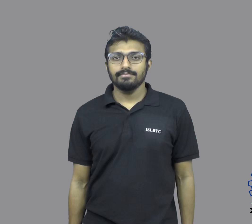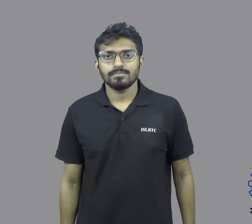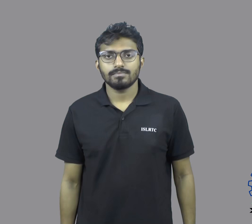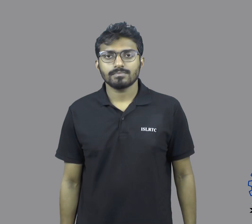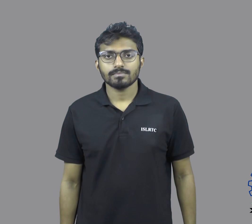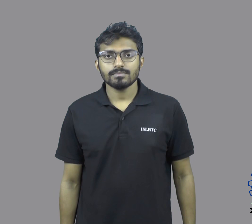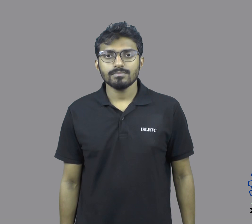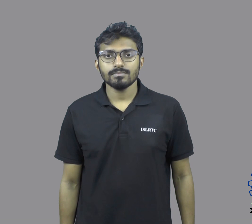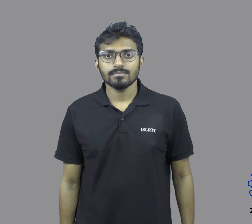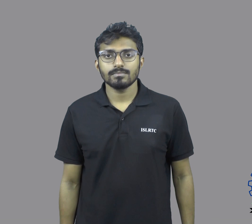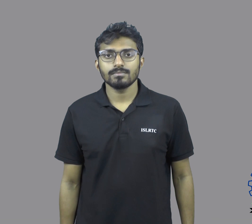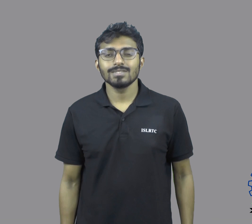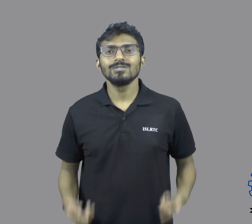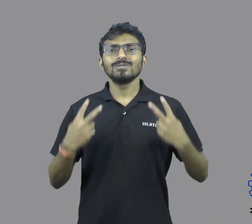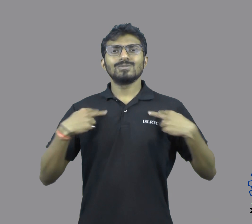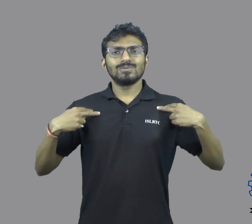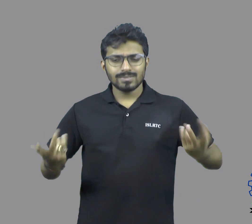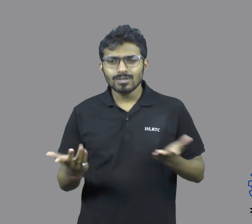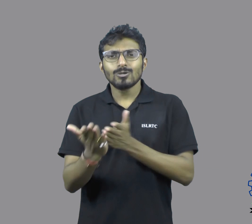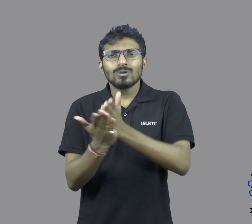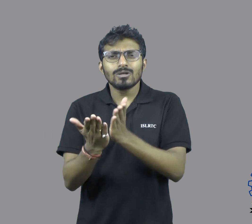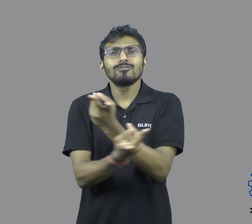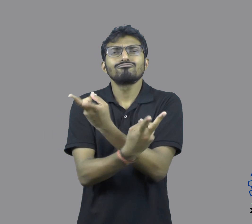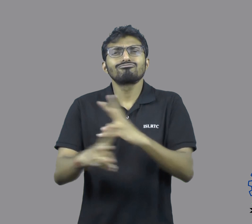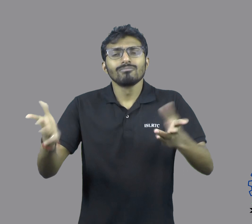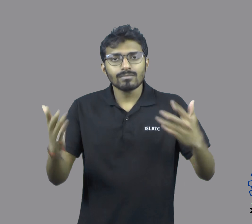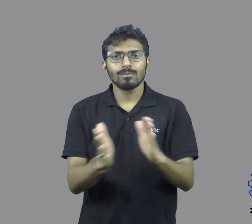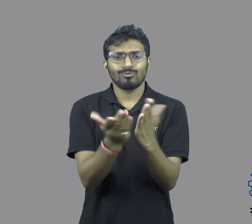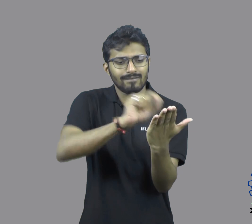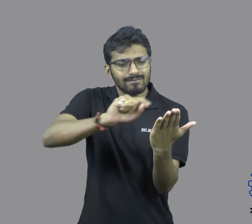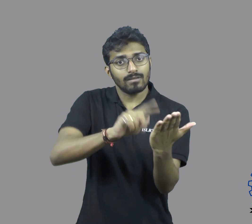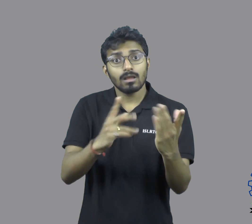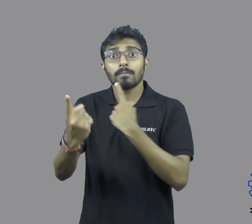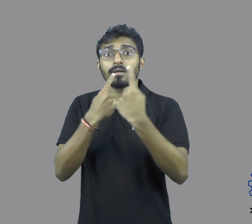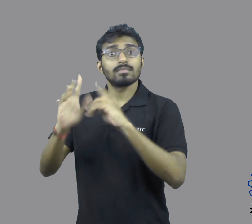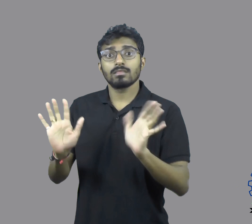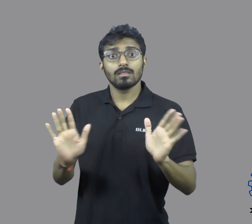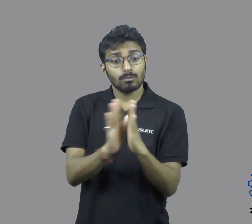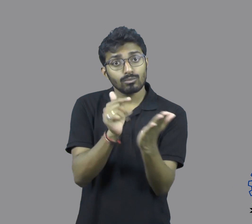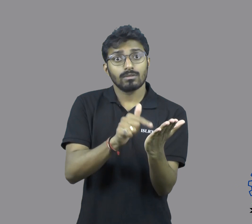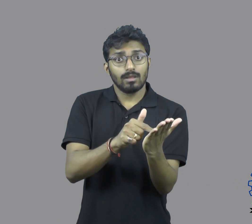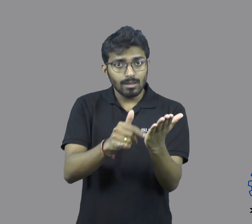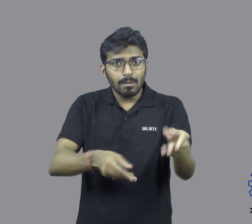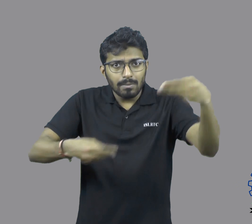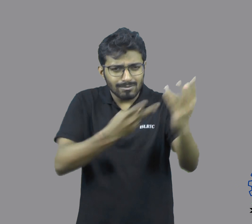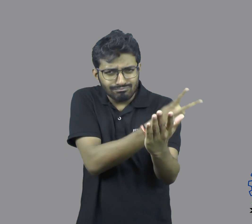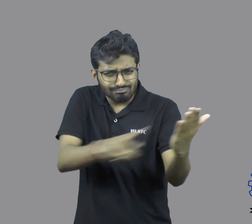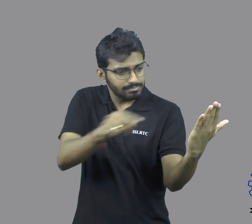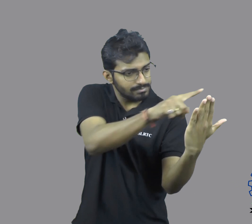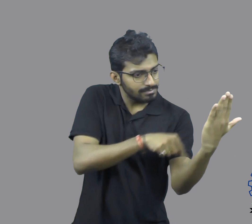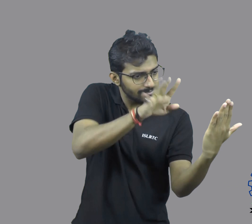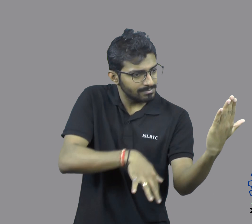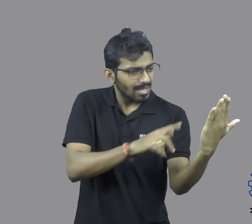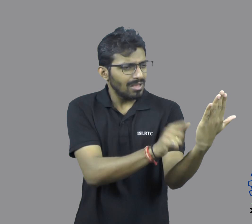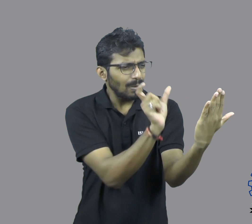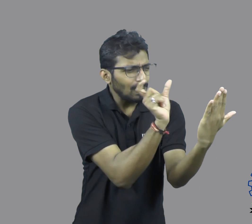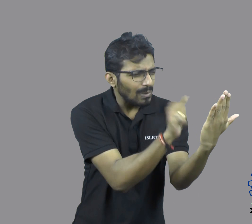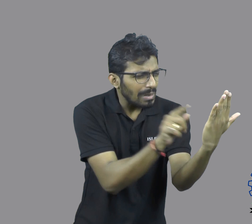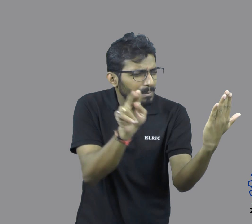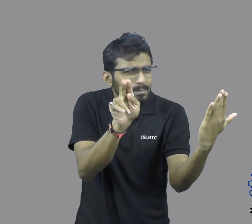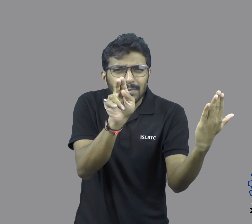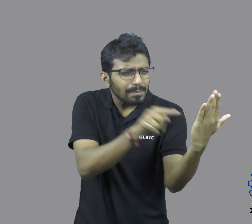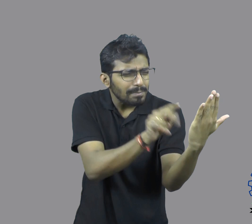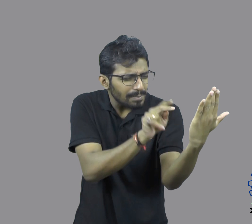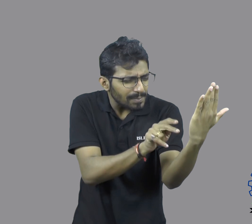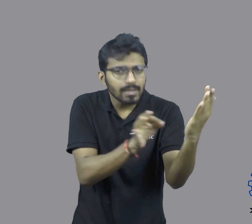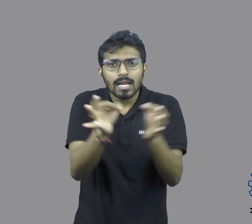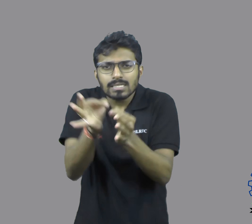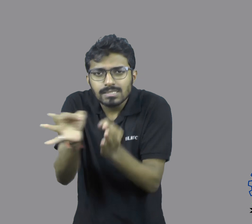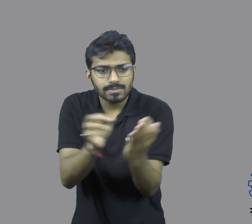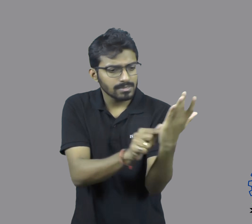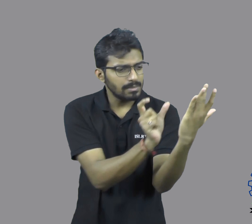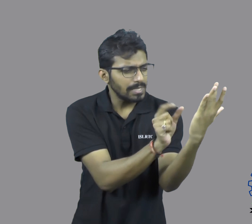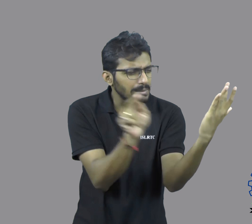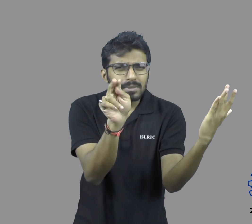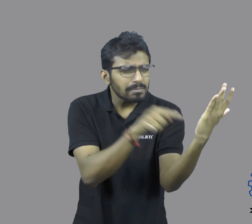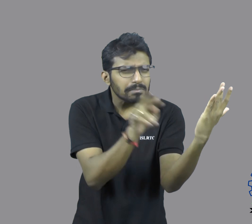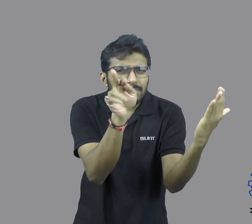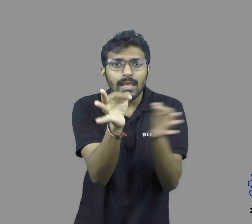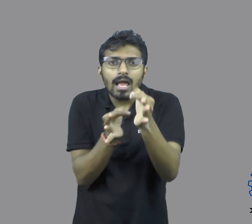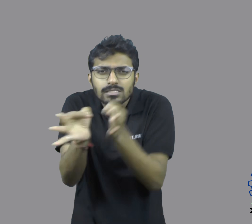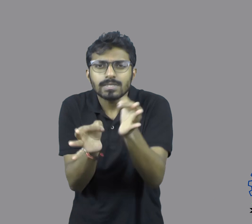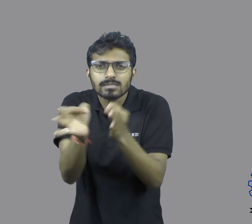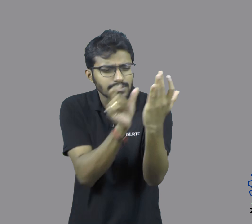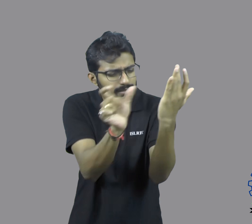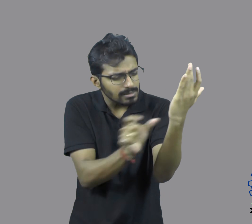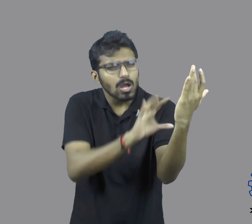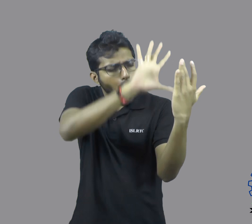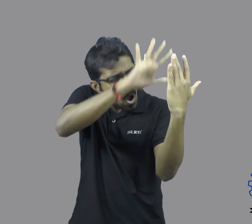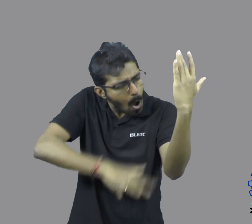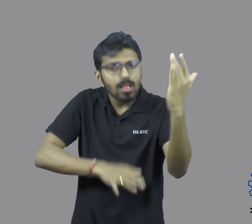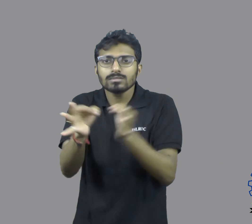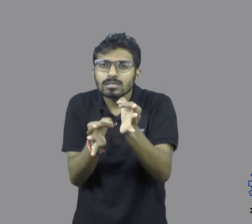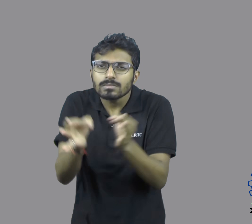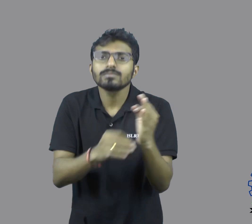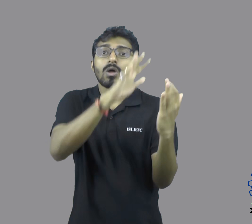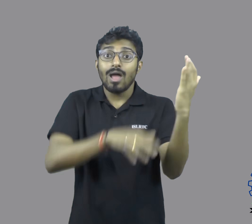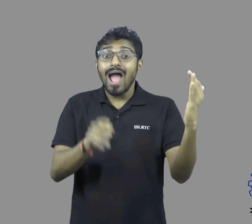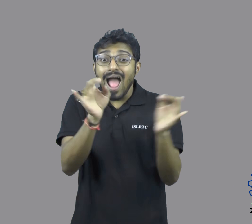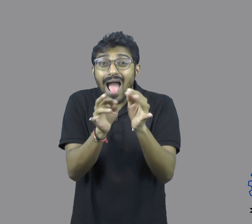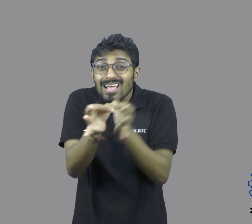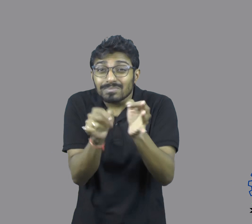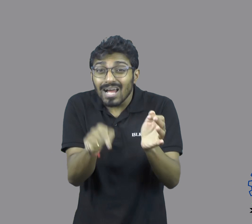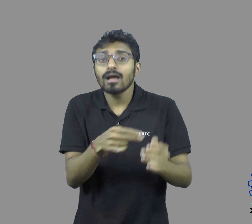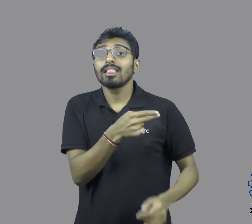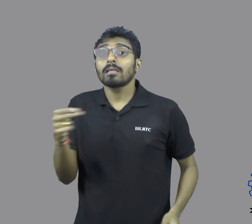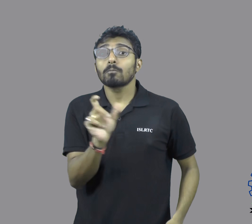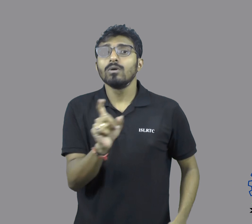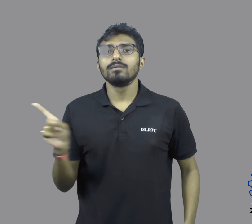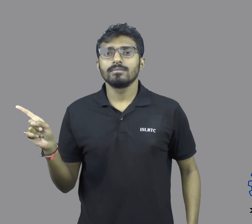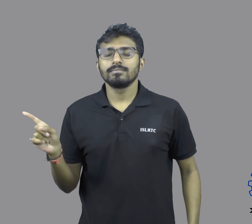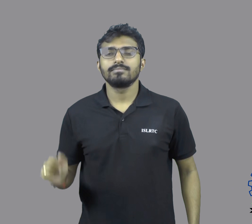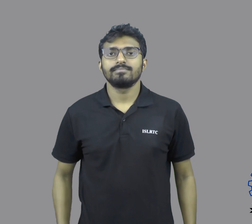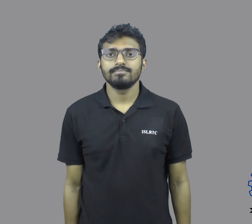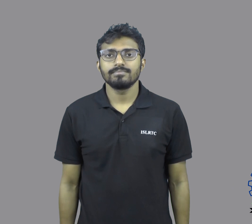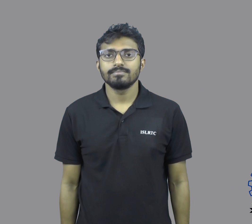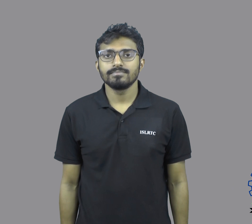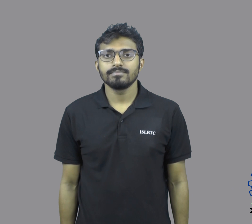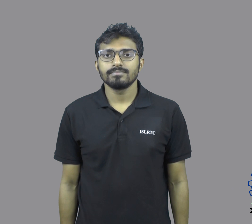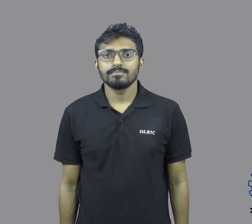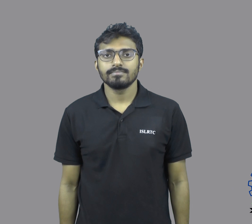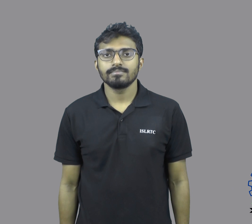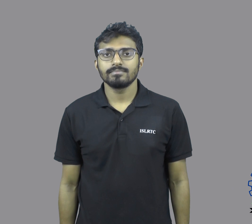Interpretation (Legal)